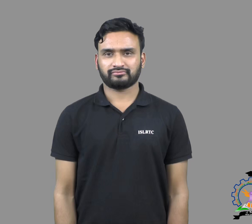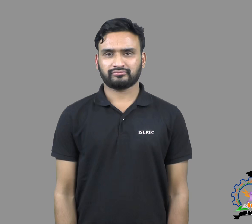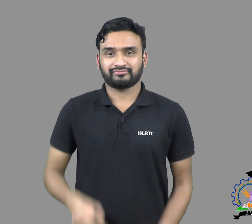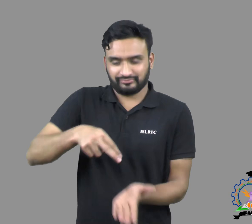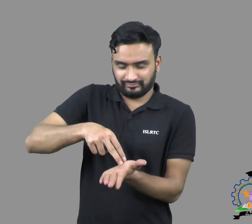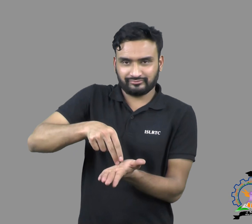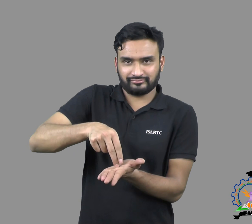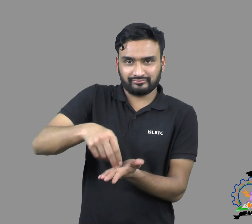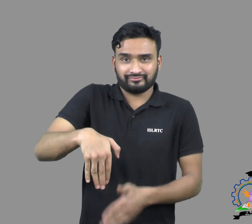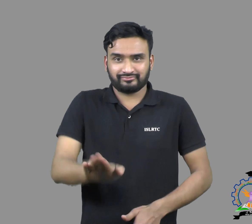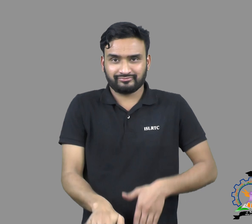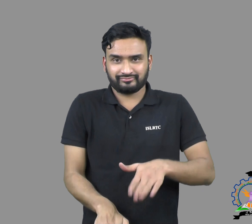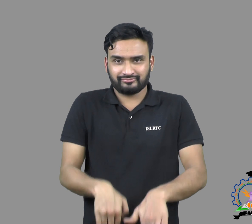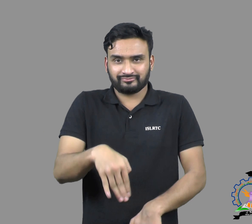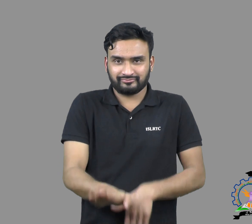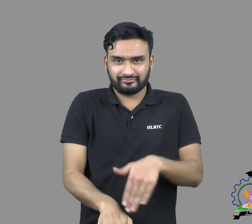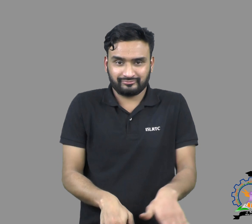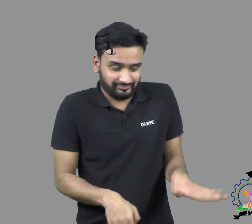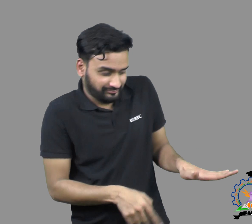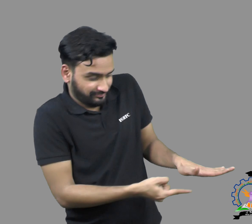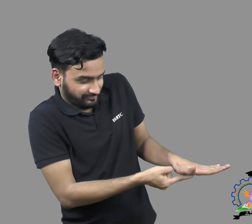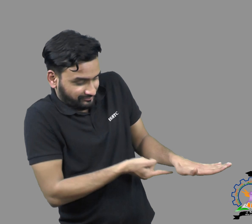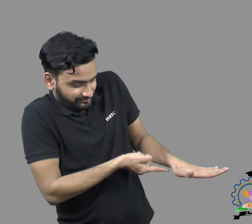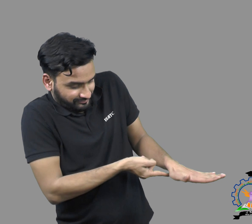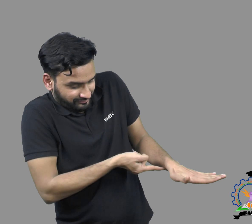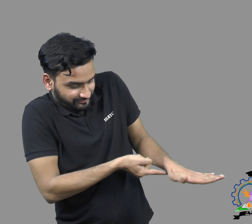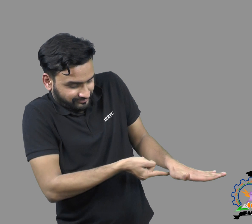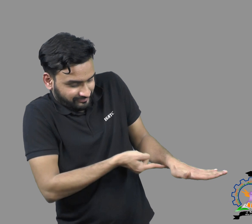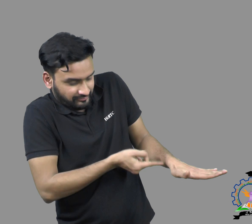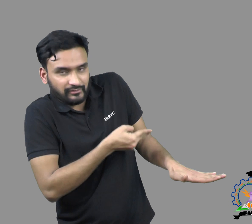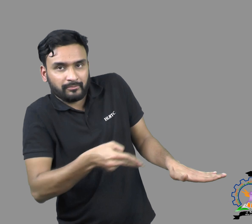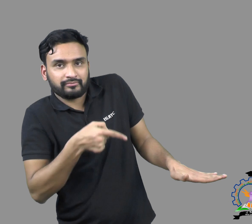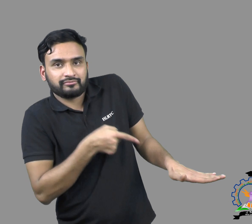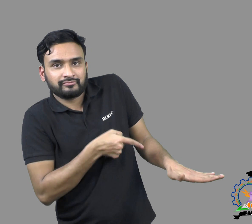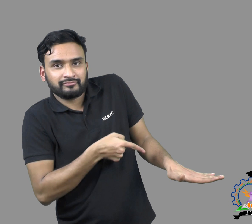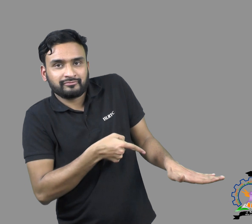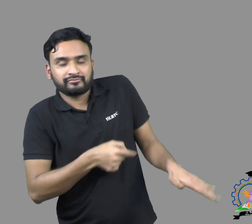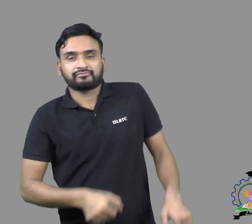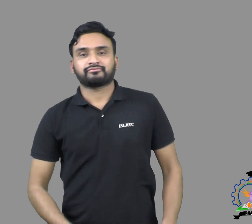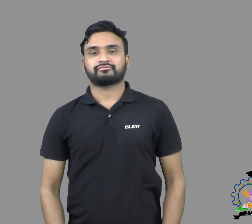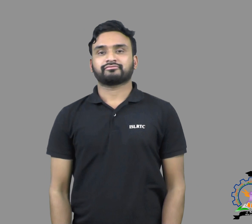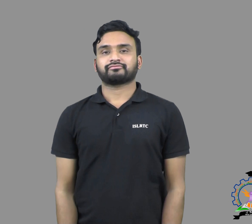Achilles Tendon